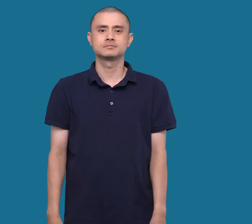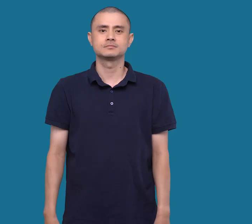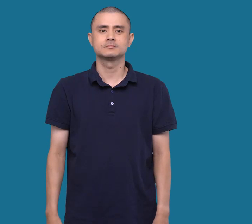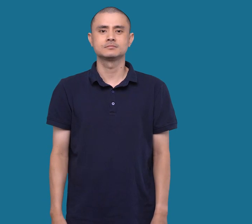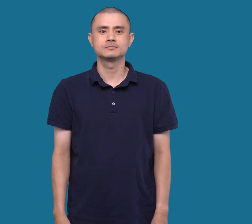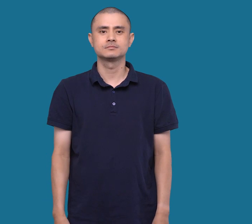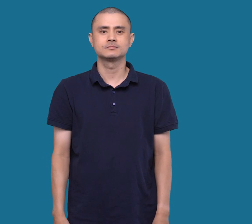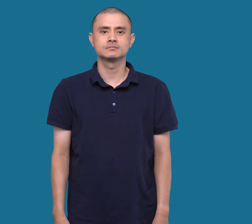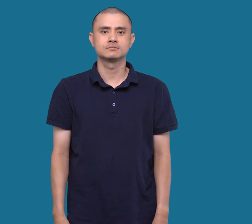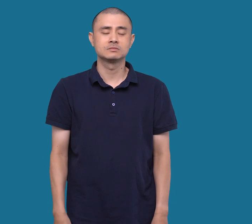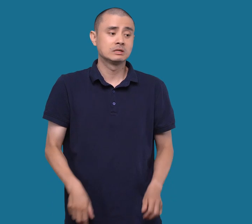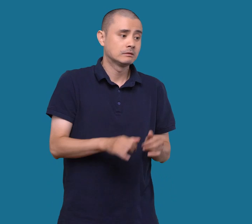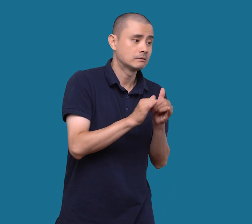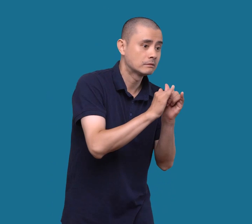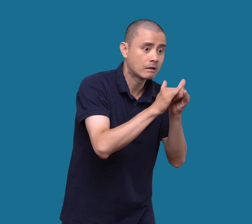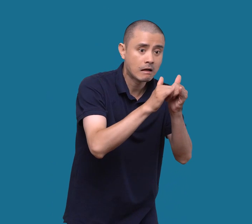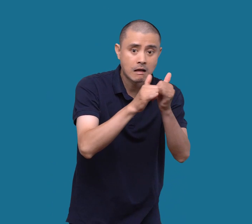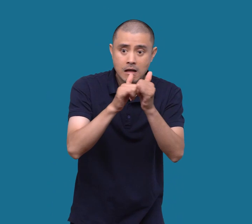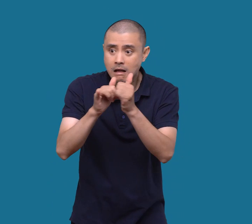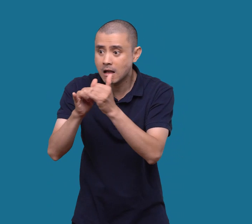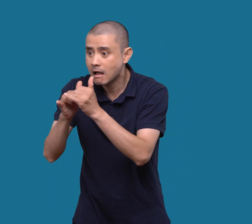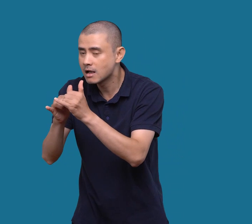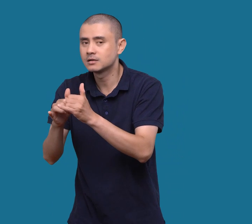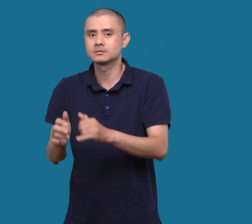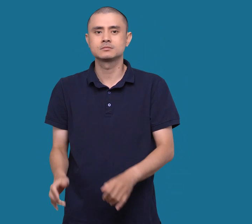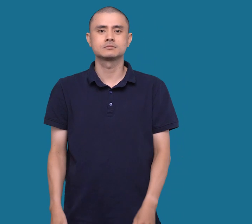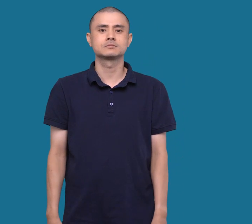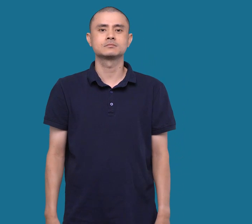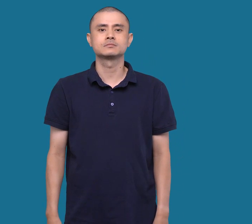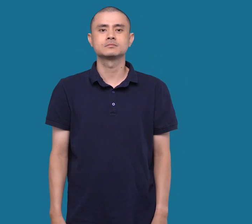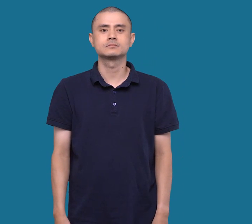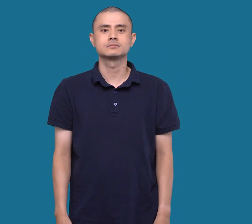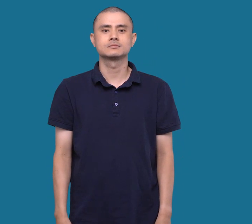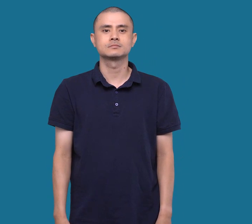chuyện lớn